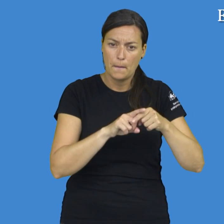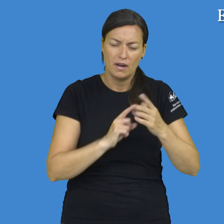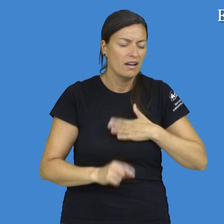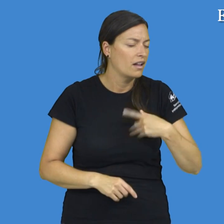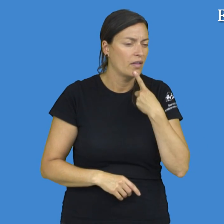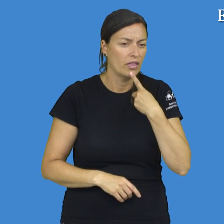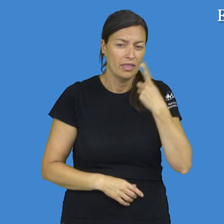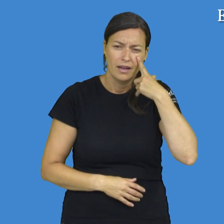querer decir